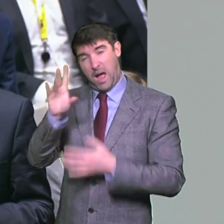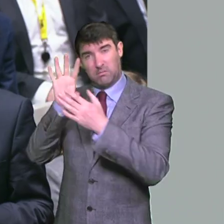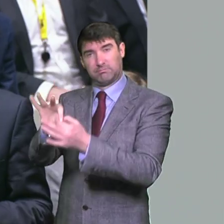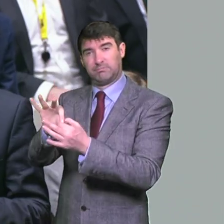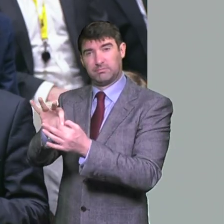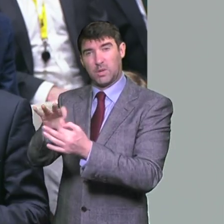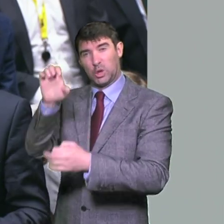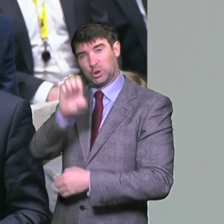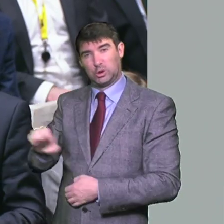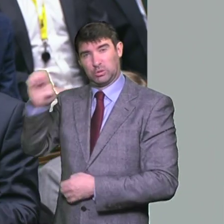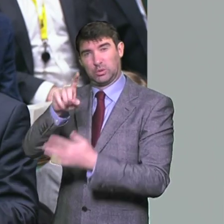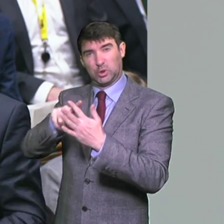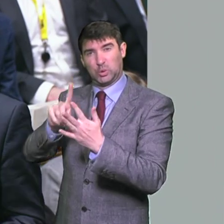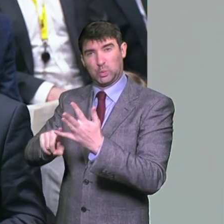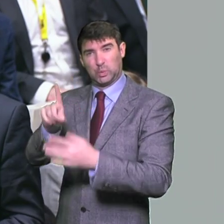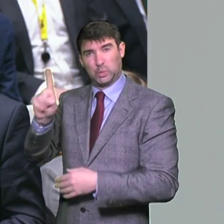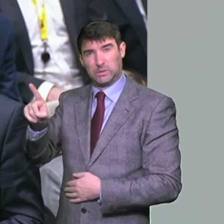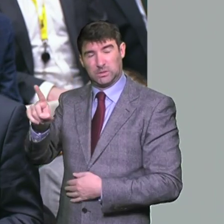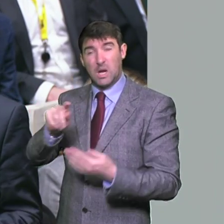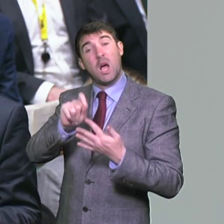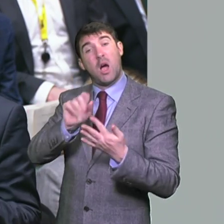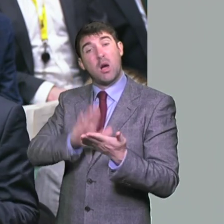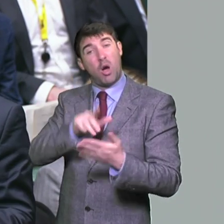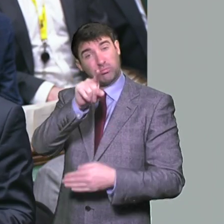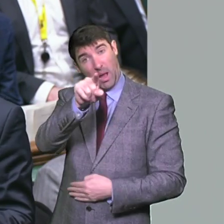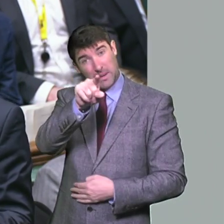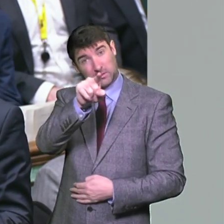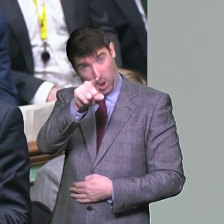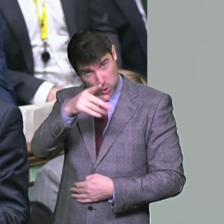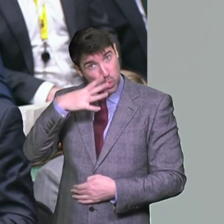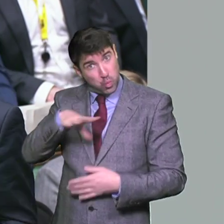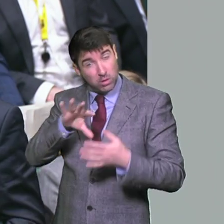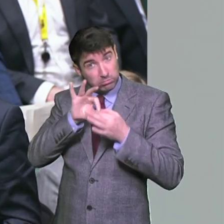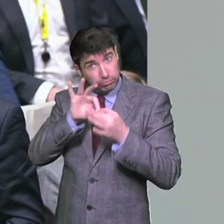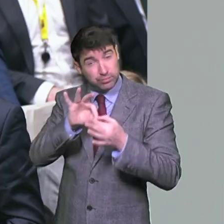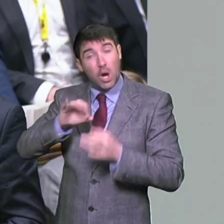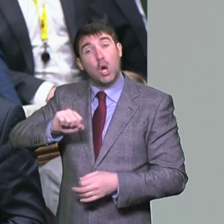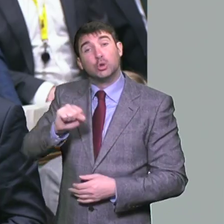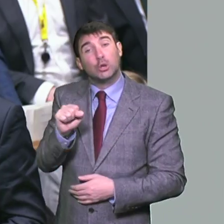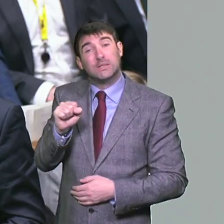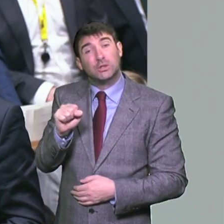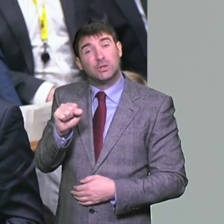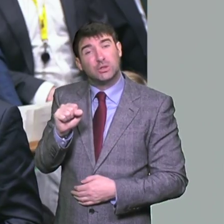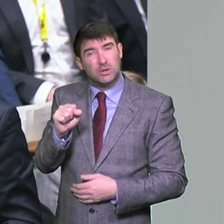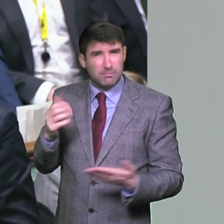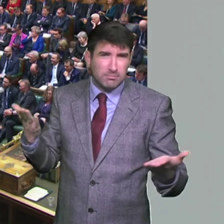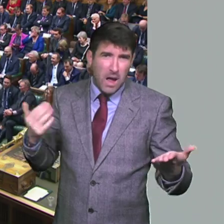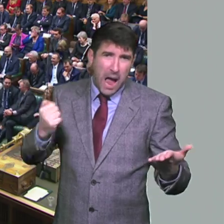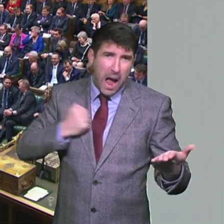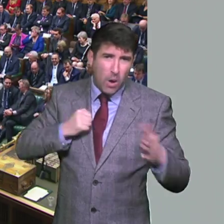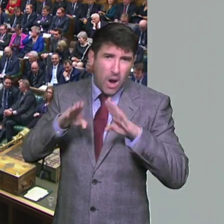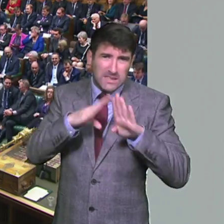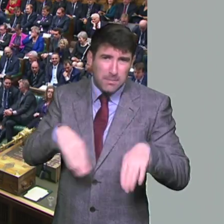If the Prime Minister is to maintain any credibility in the eyes of the people of Scotland, how long does he think he can deny Scotland’s democracy?